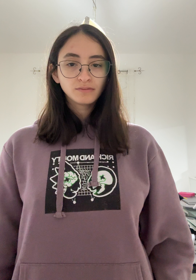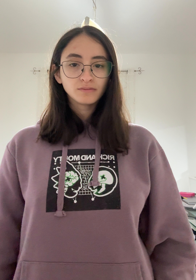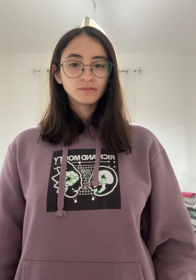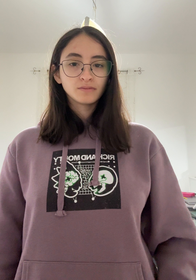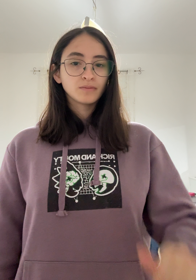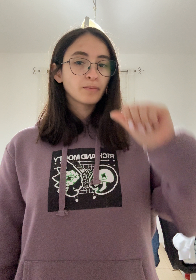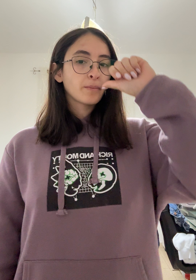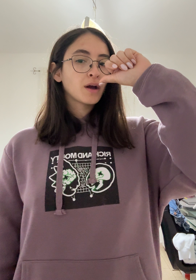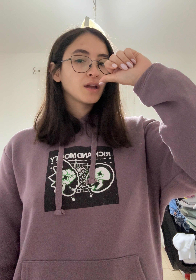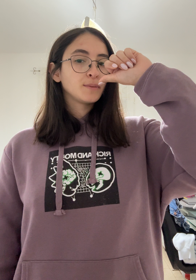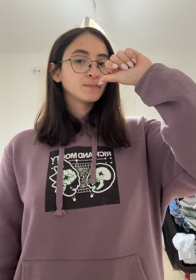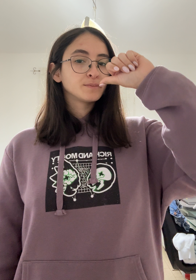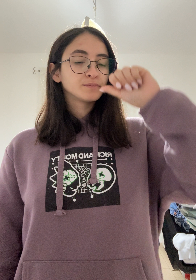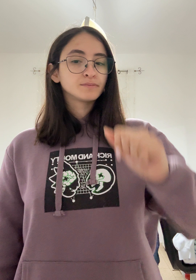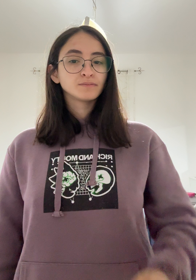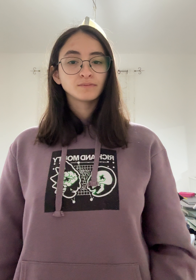מים